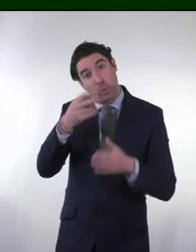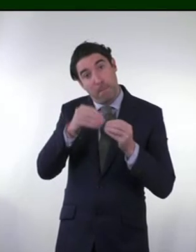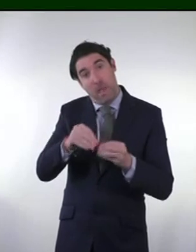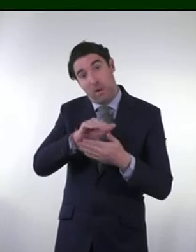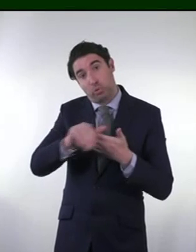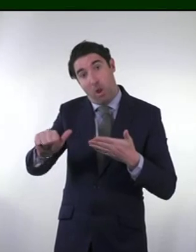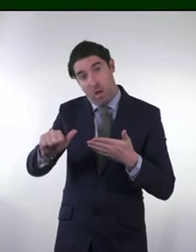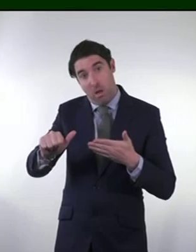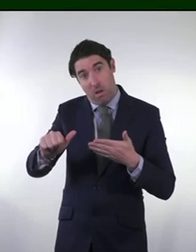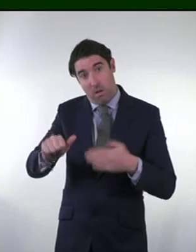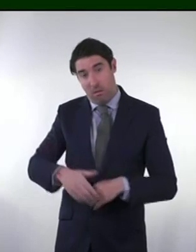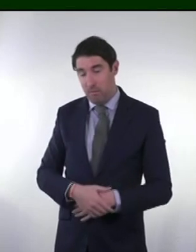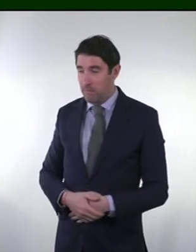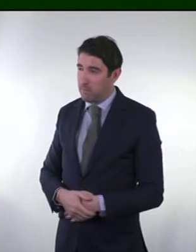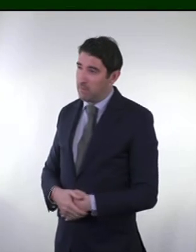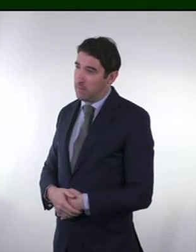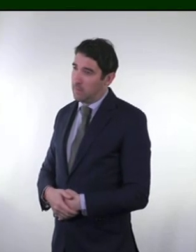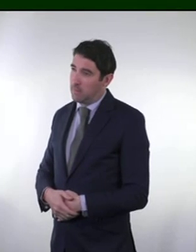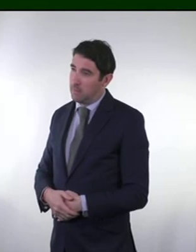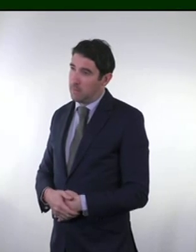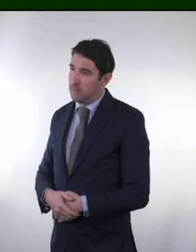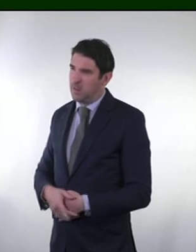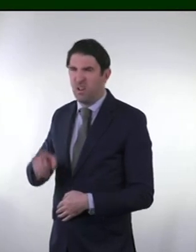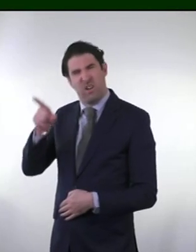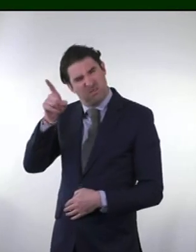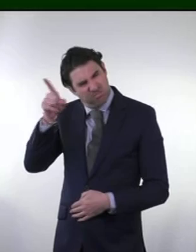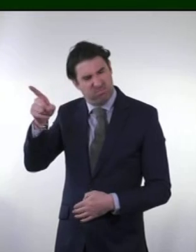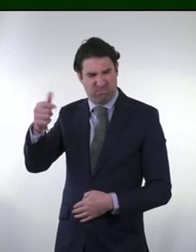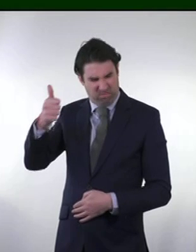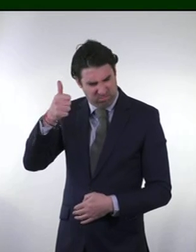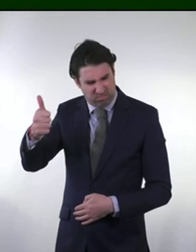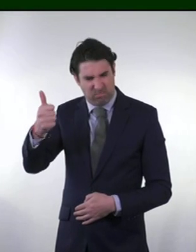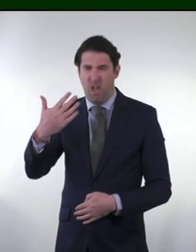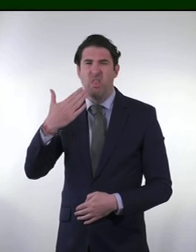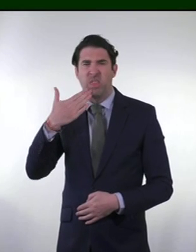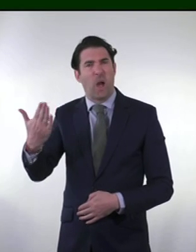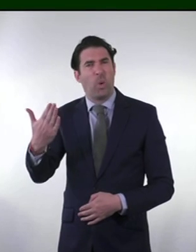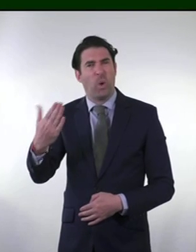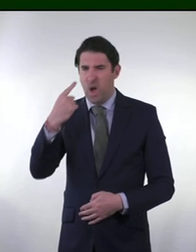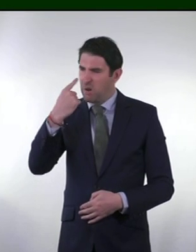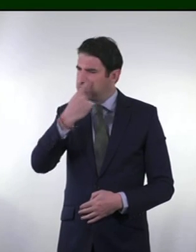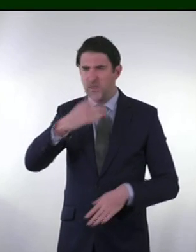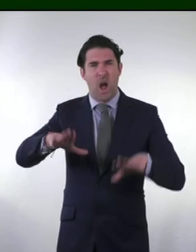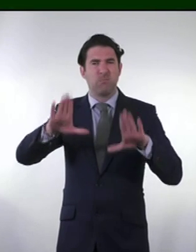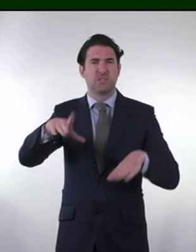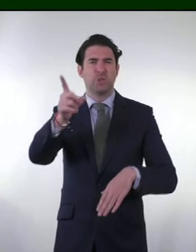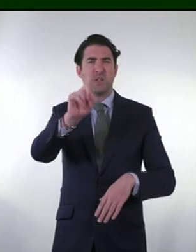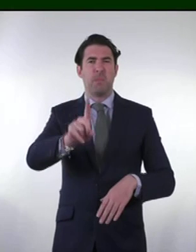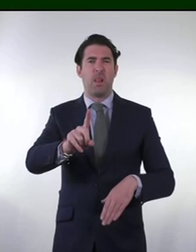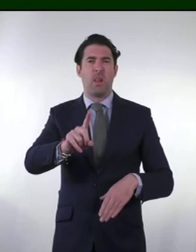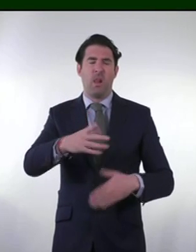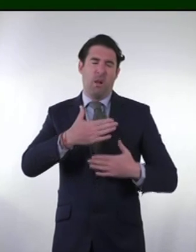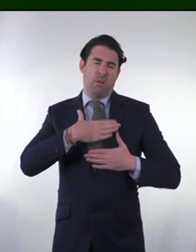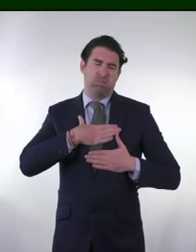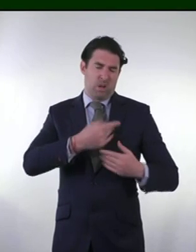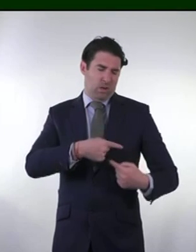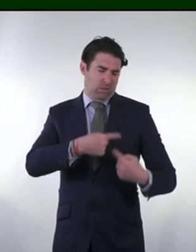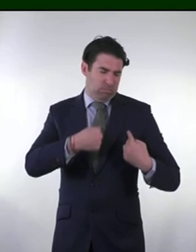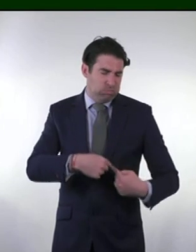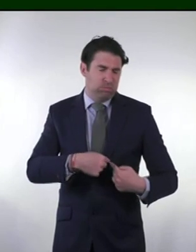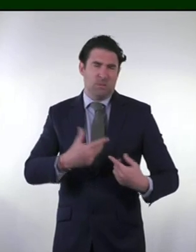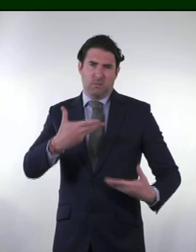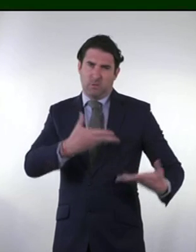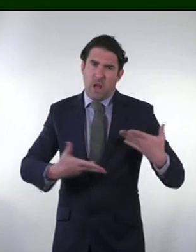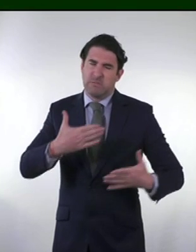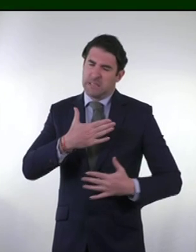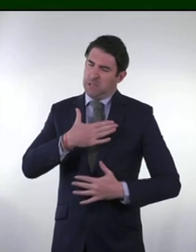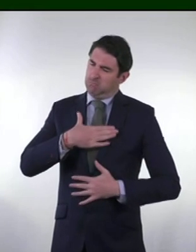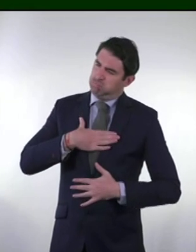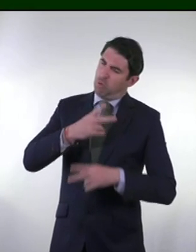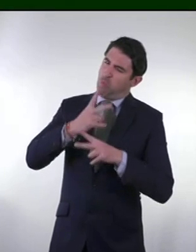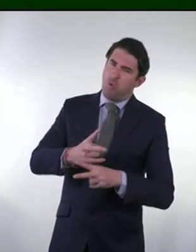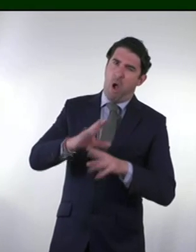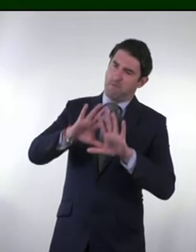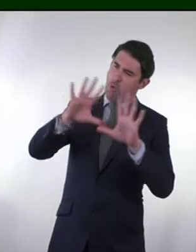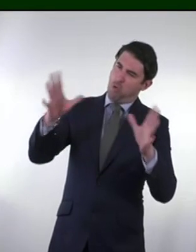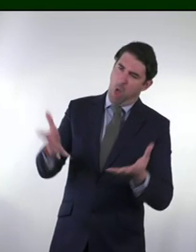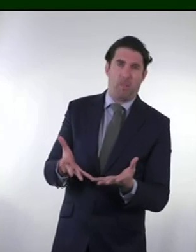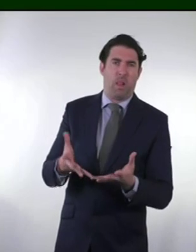I thank my hon Friend, because that is a classic and fine example of the philanthropy and public spirit of the British people, which has been shown clearly throughout this crisis.